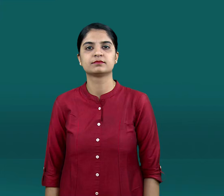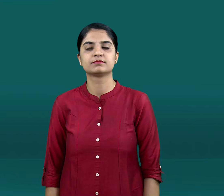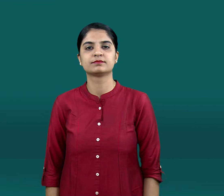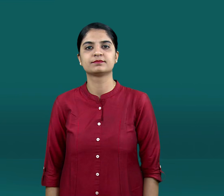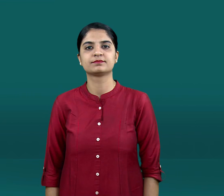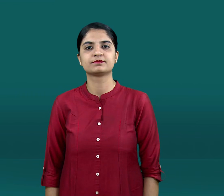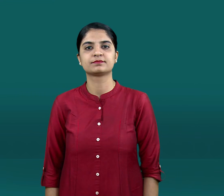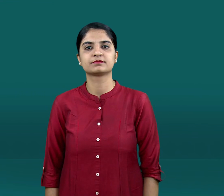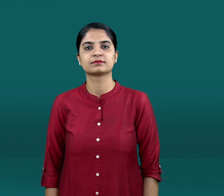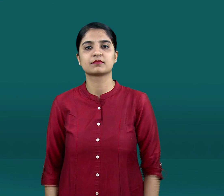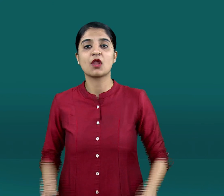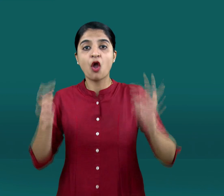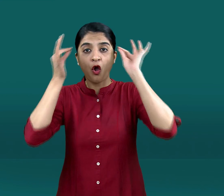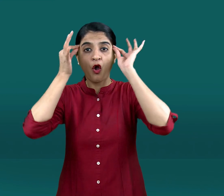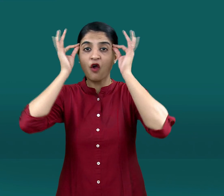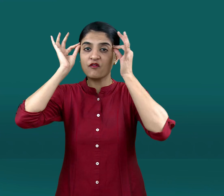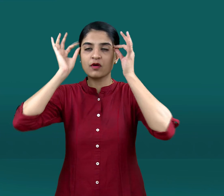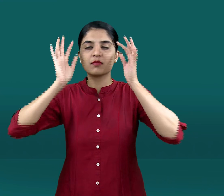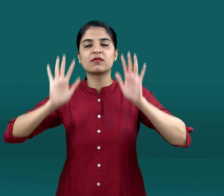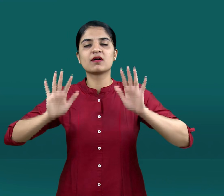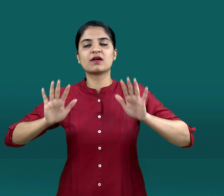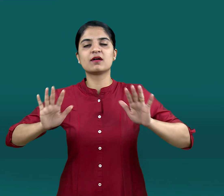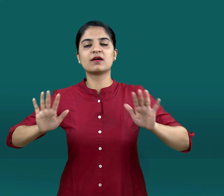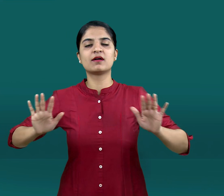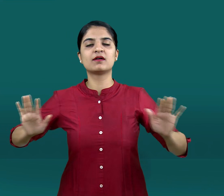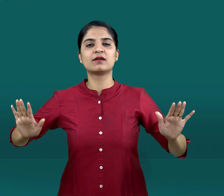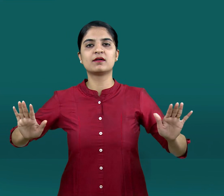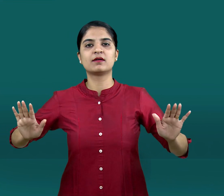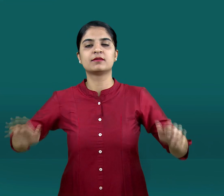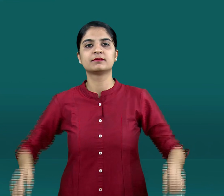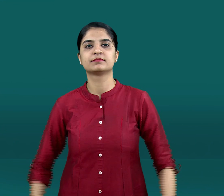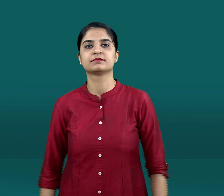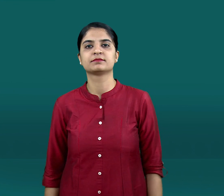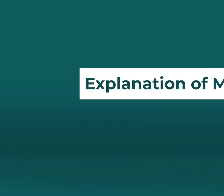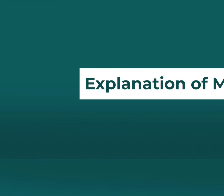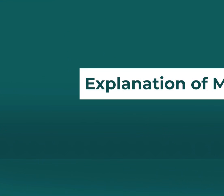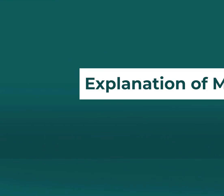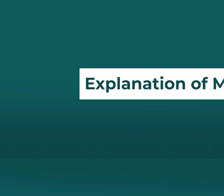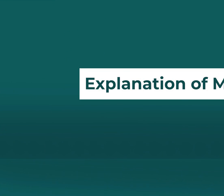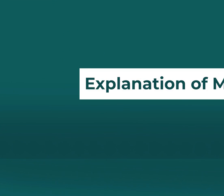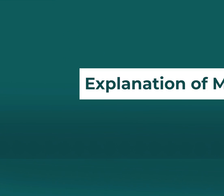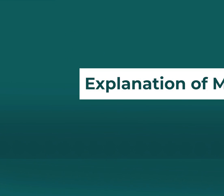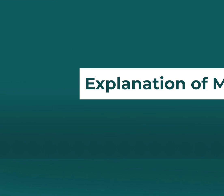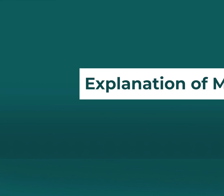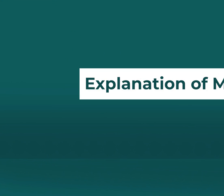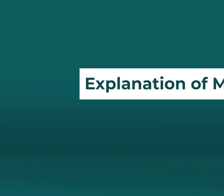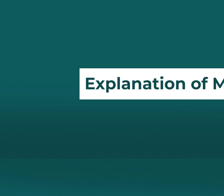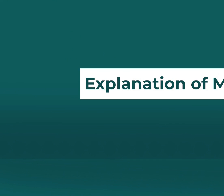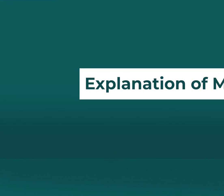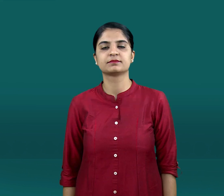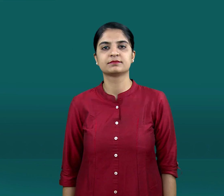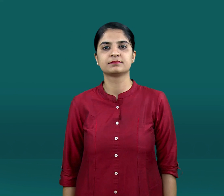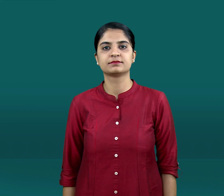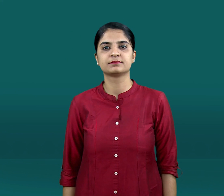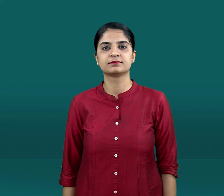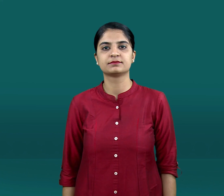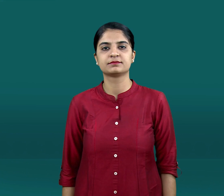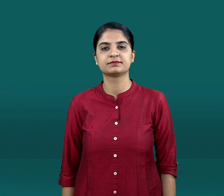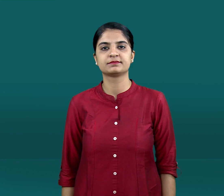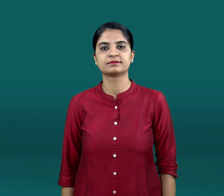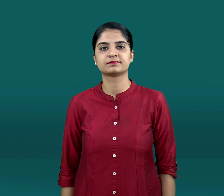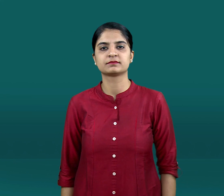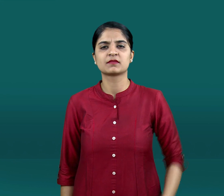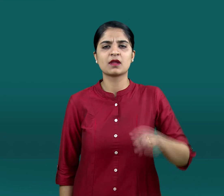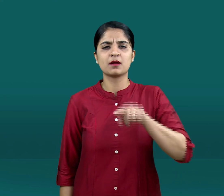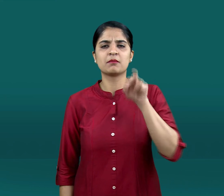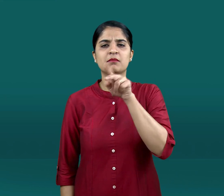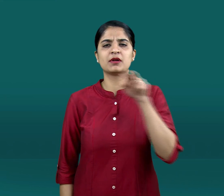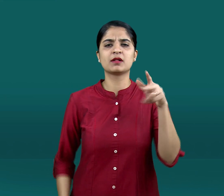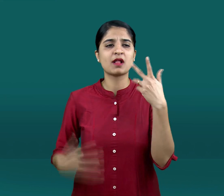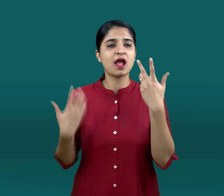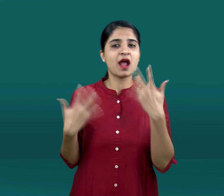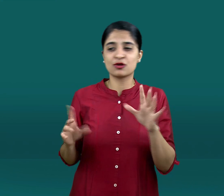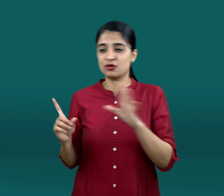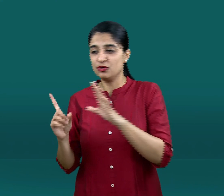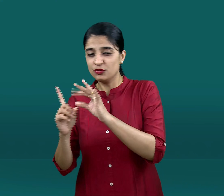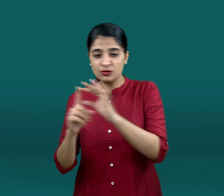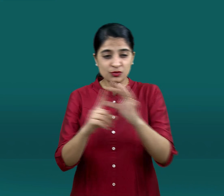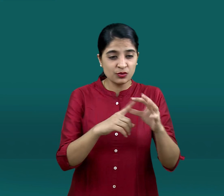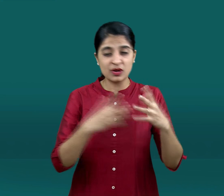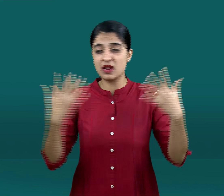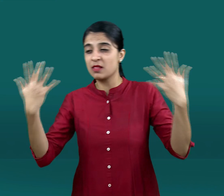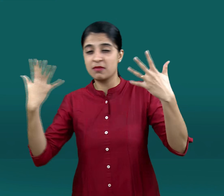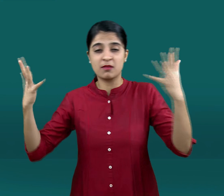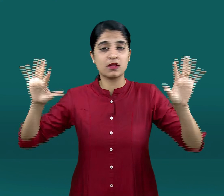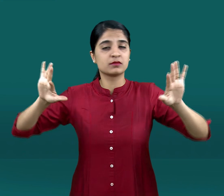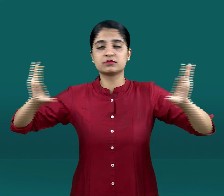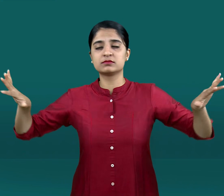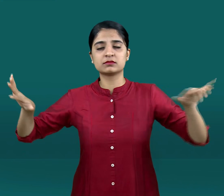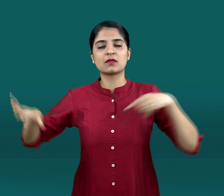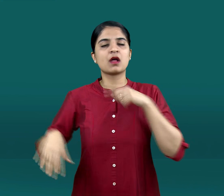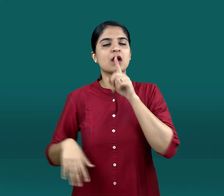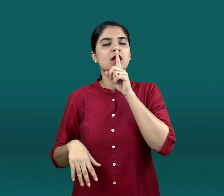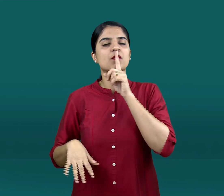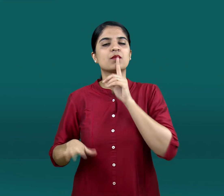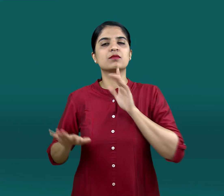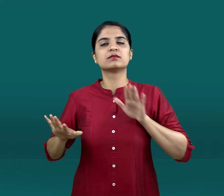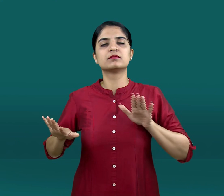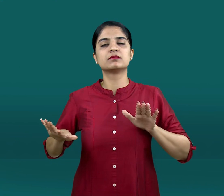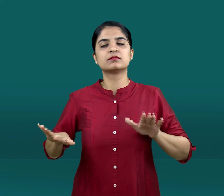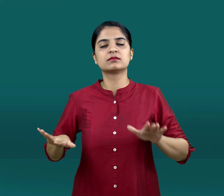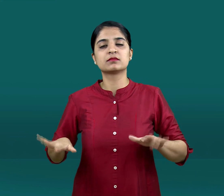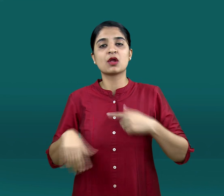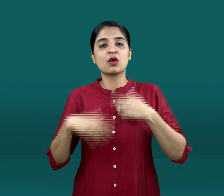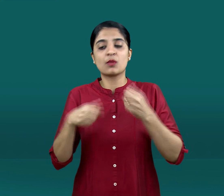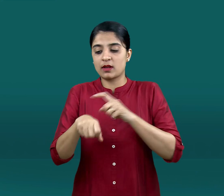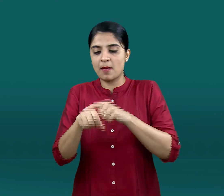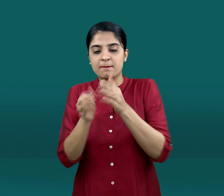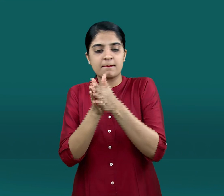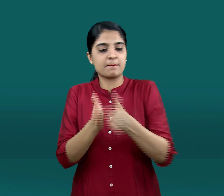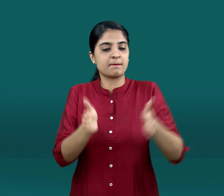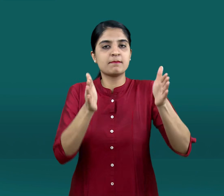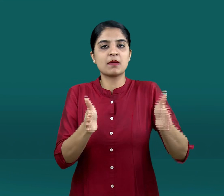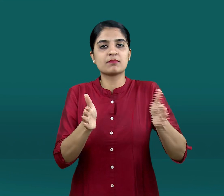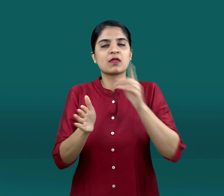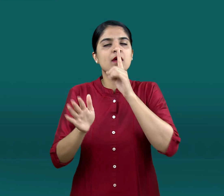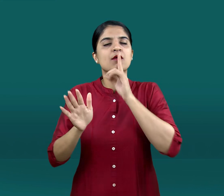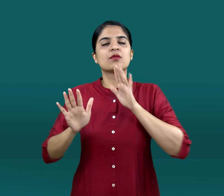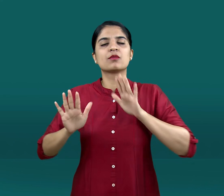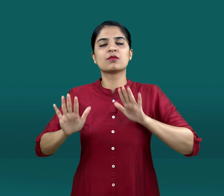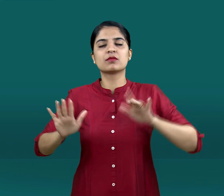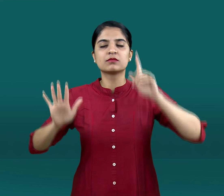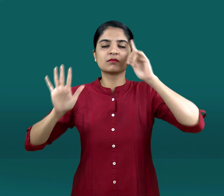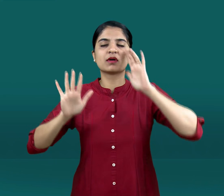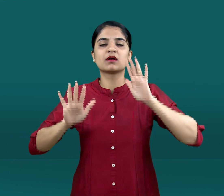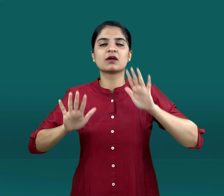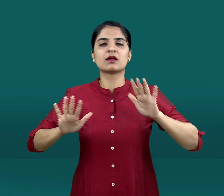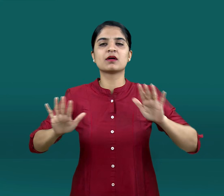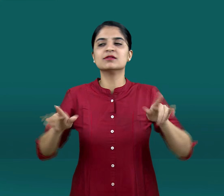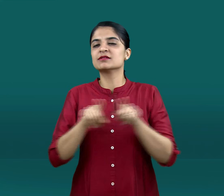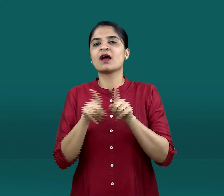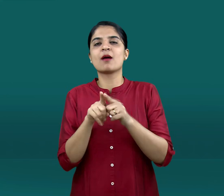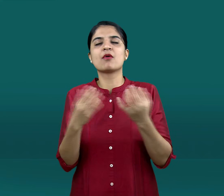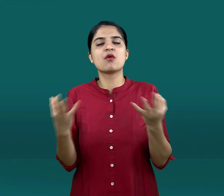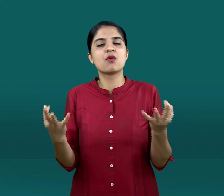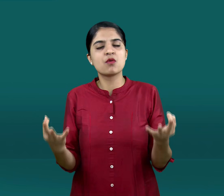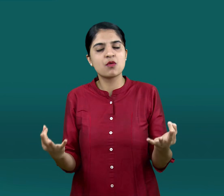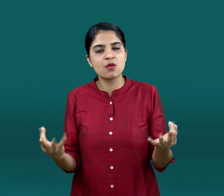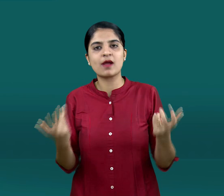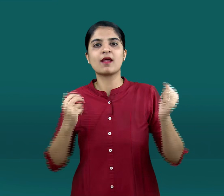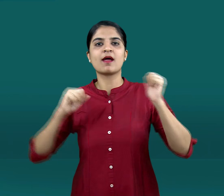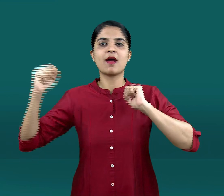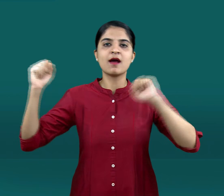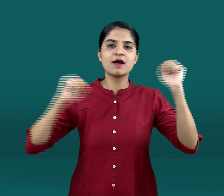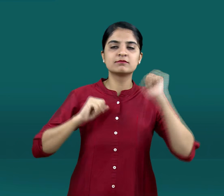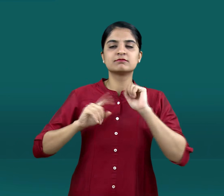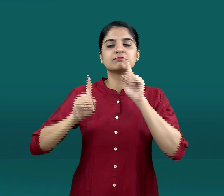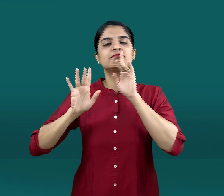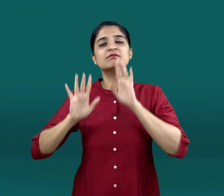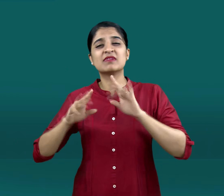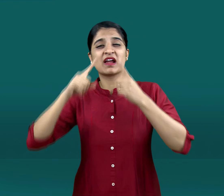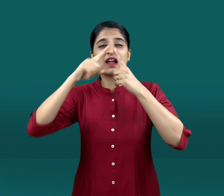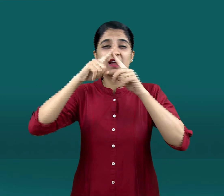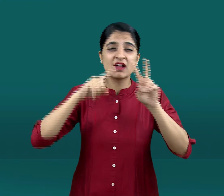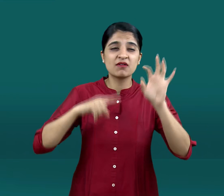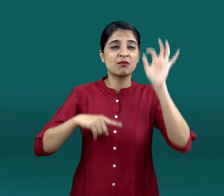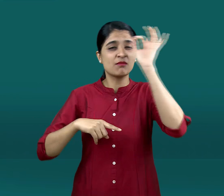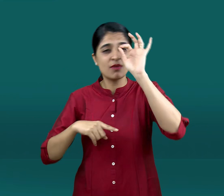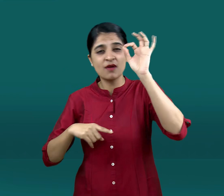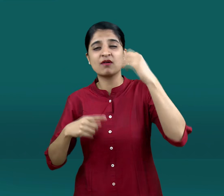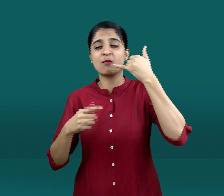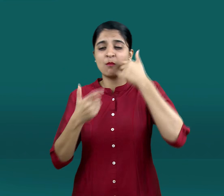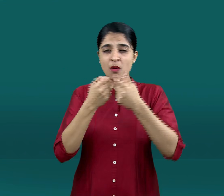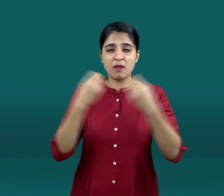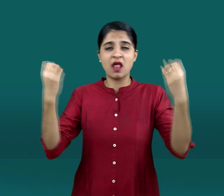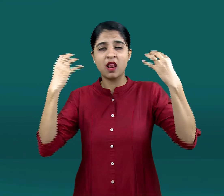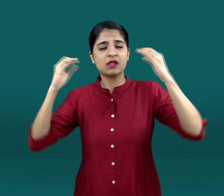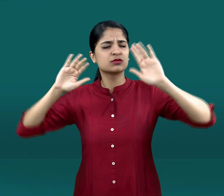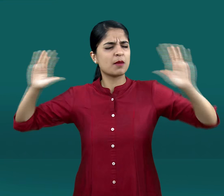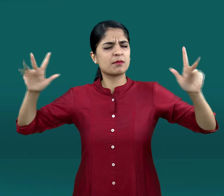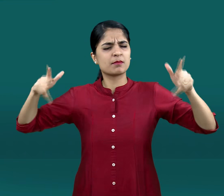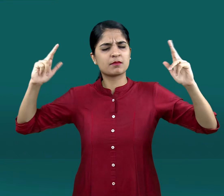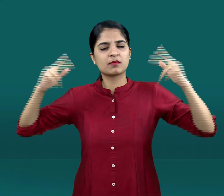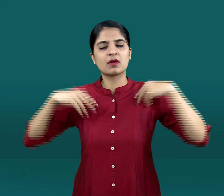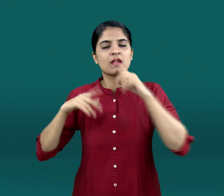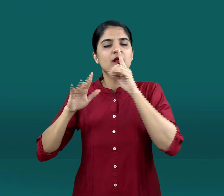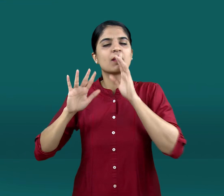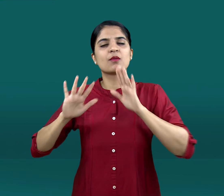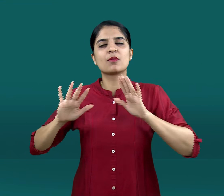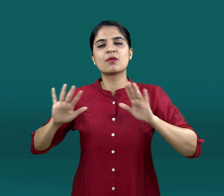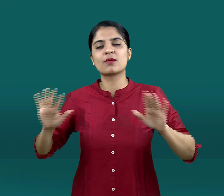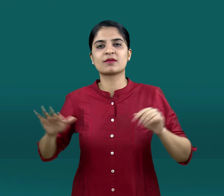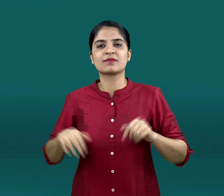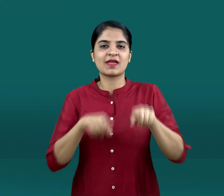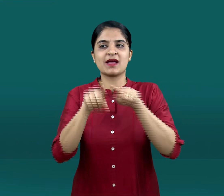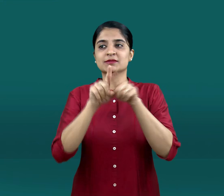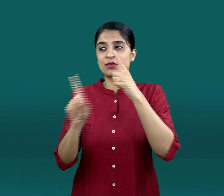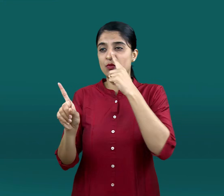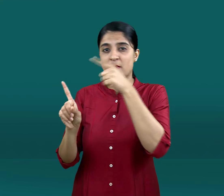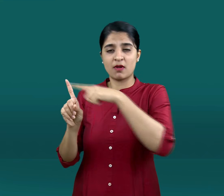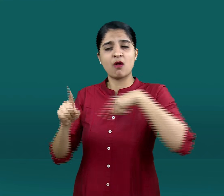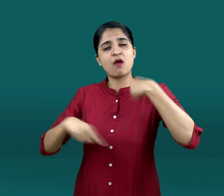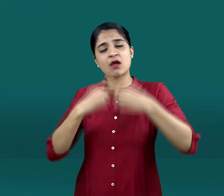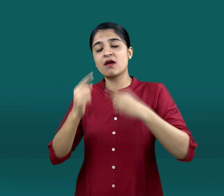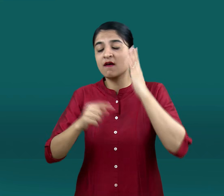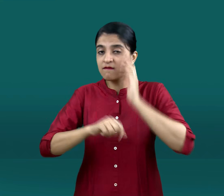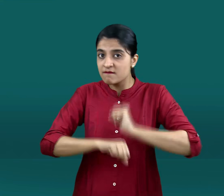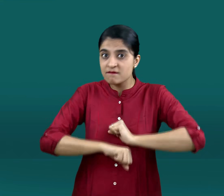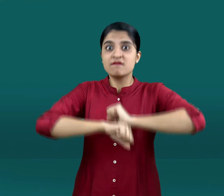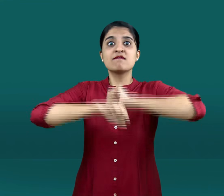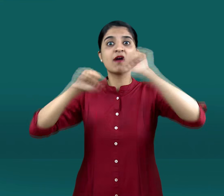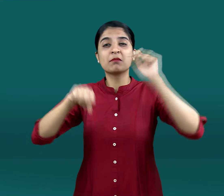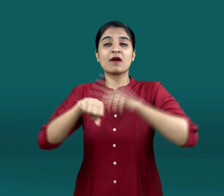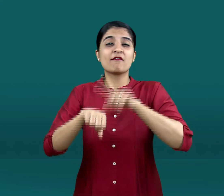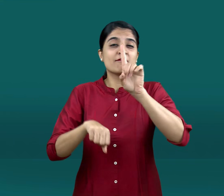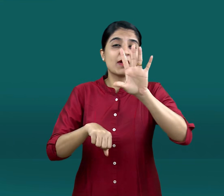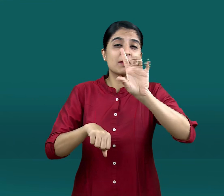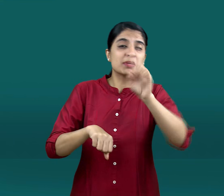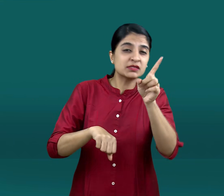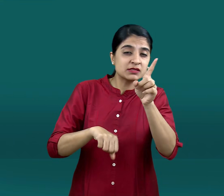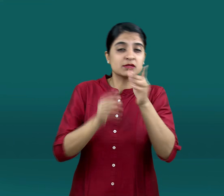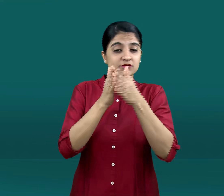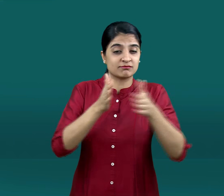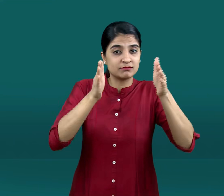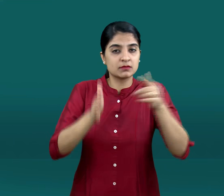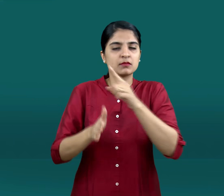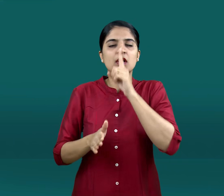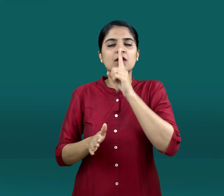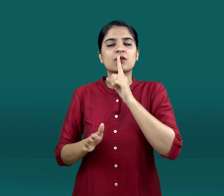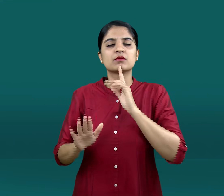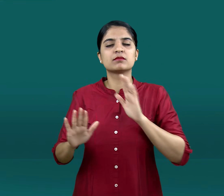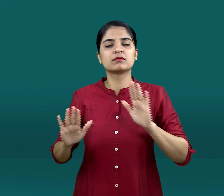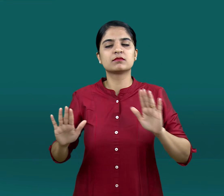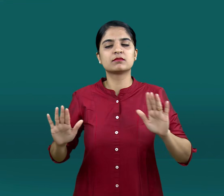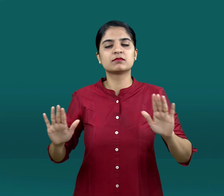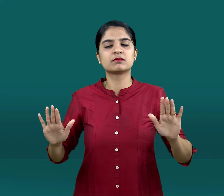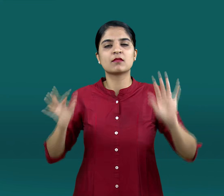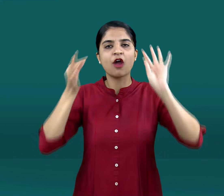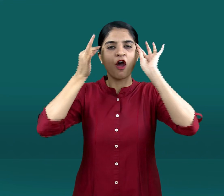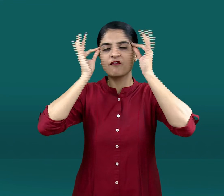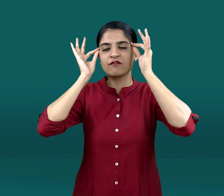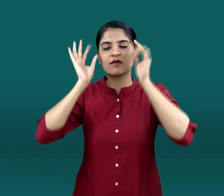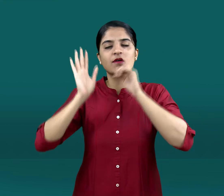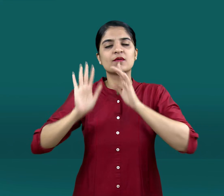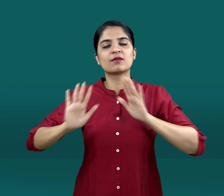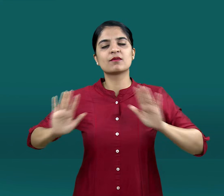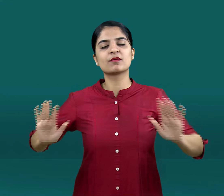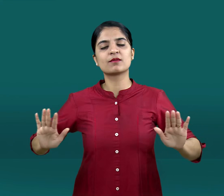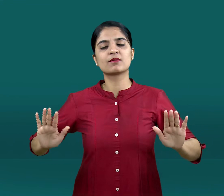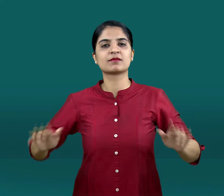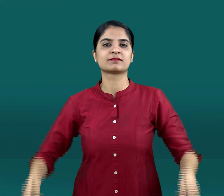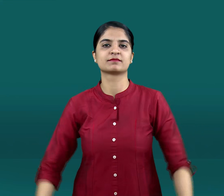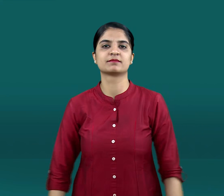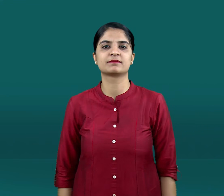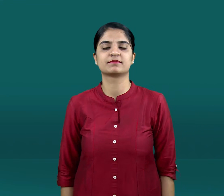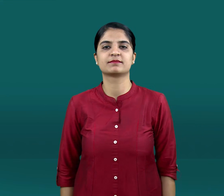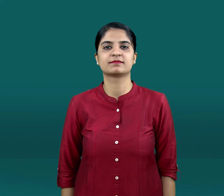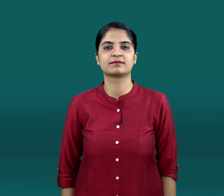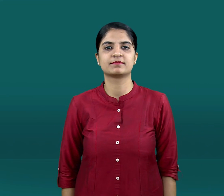Meditation